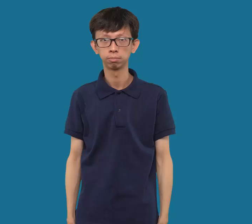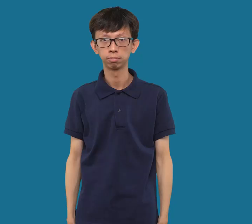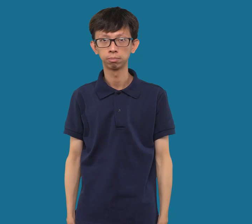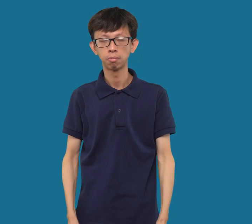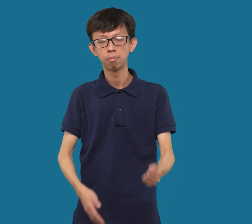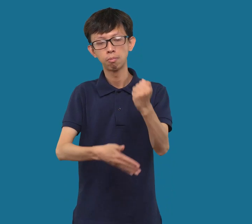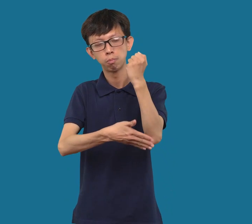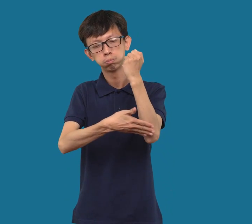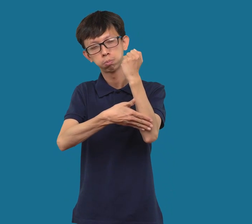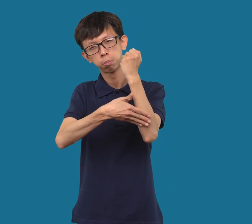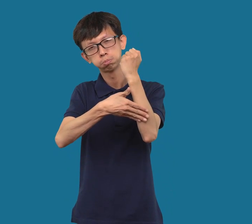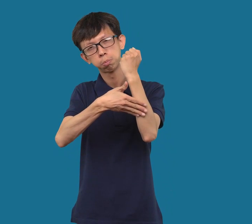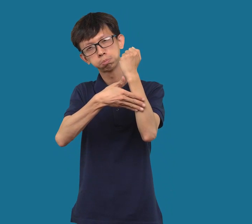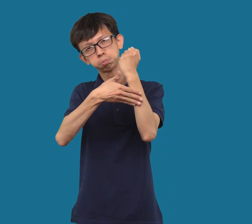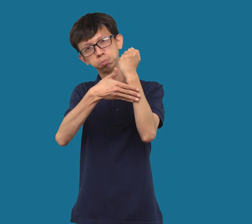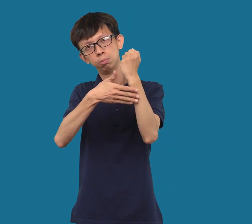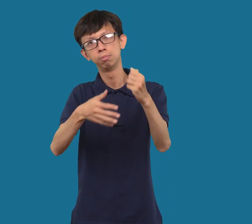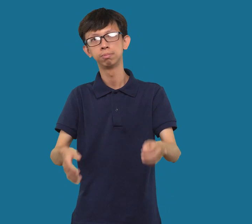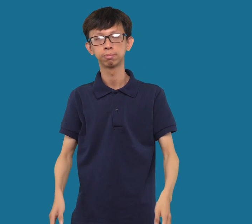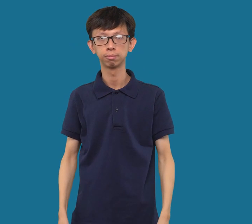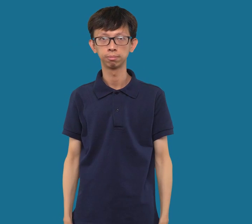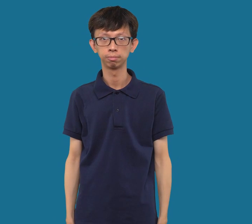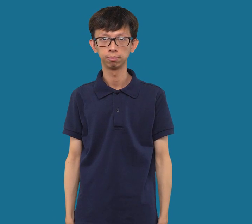cây cổ thụ